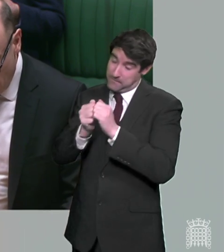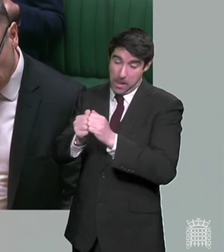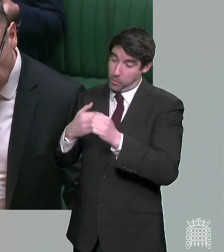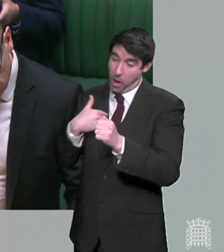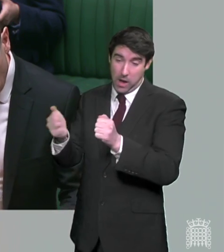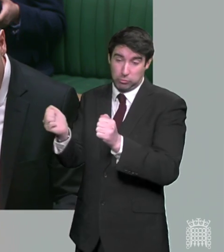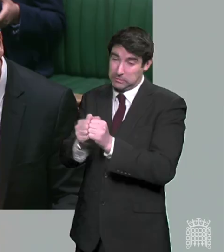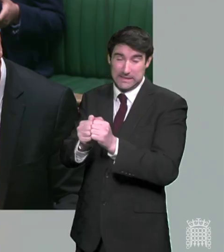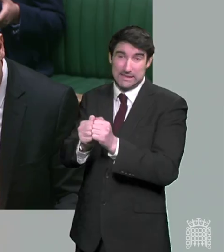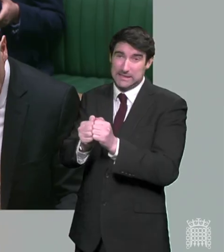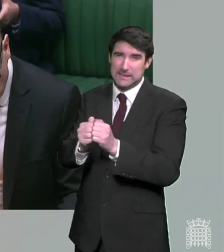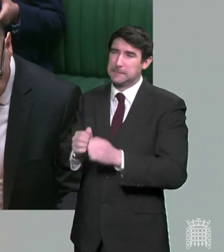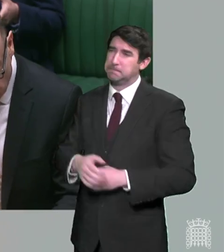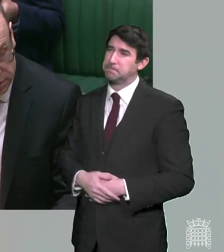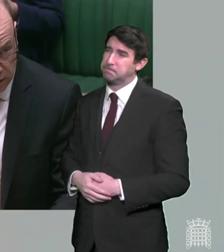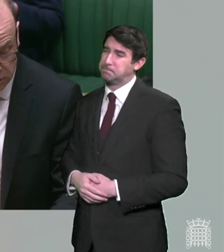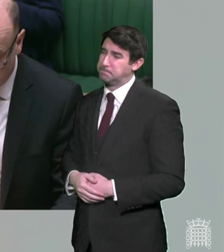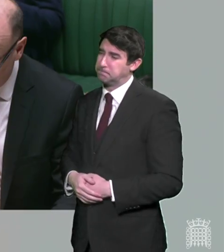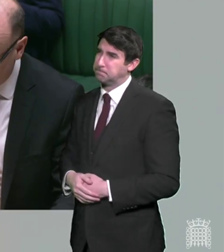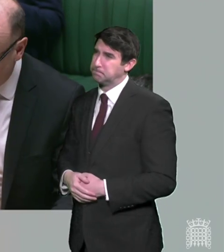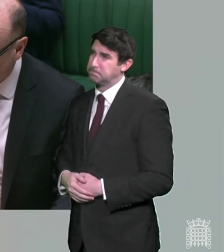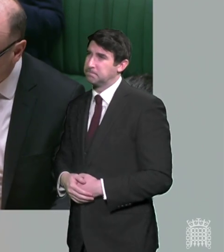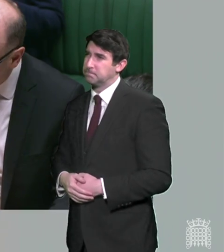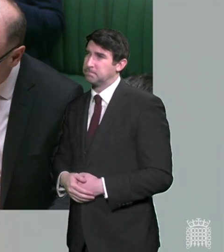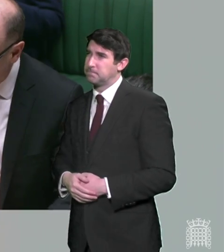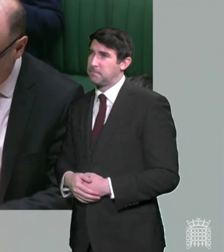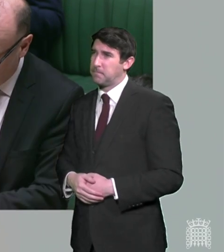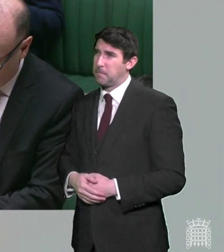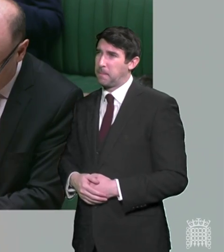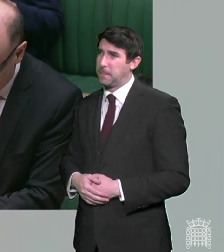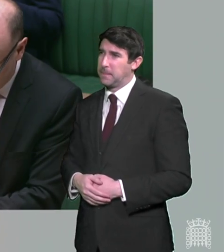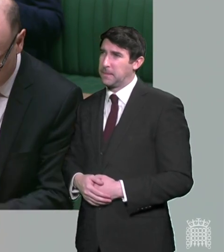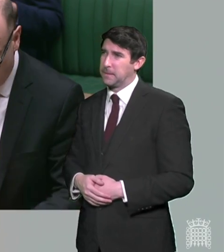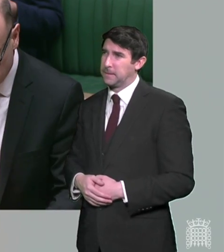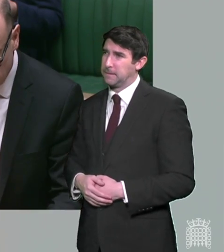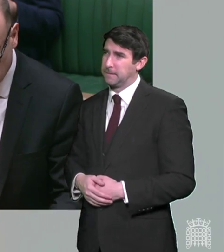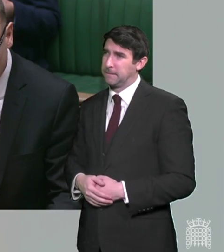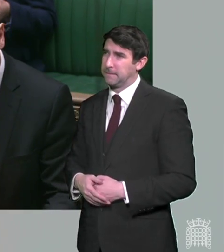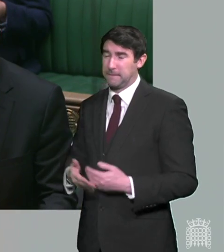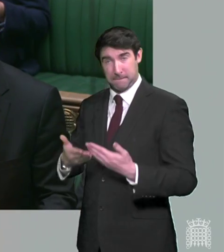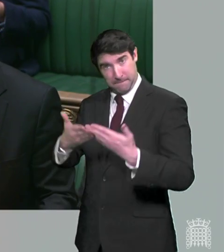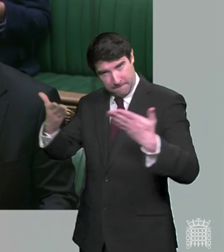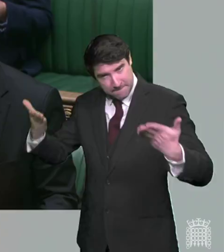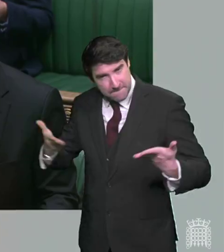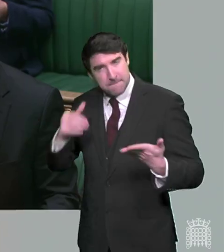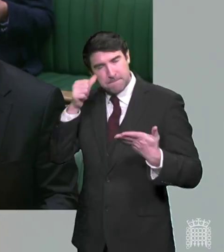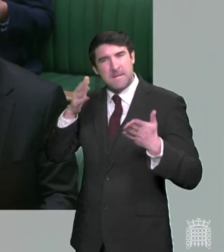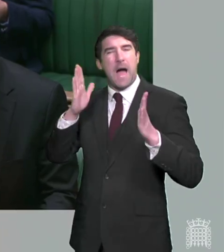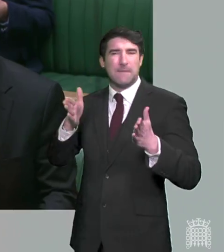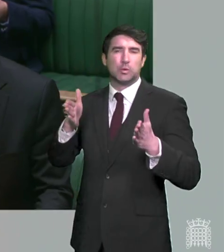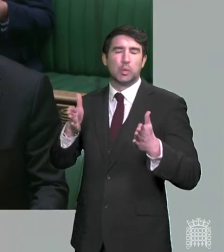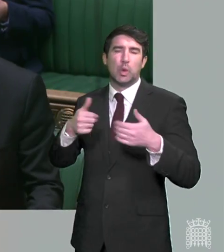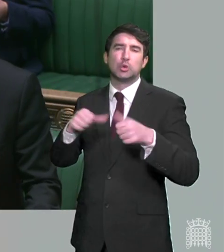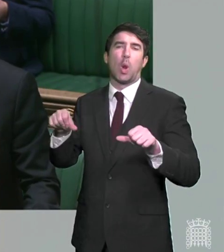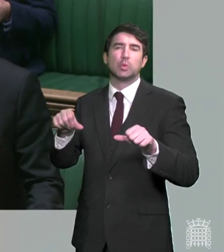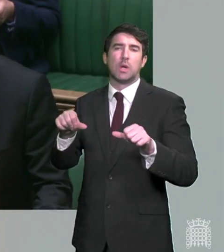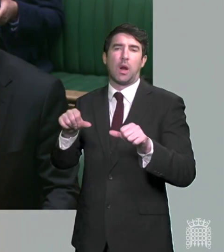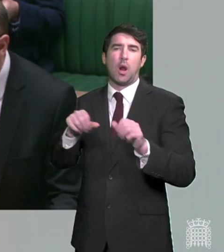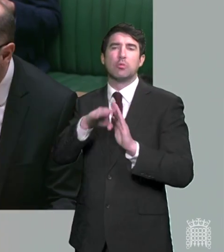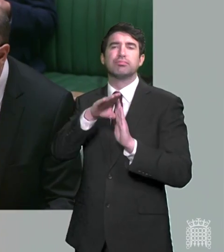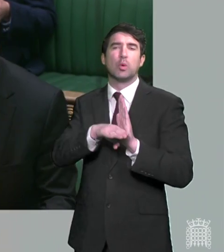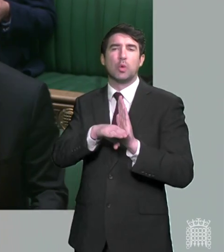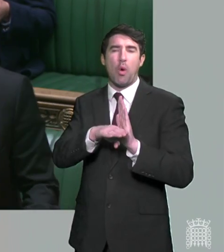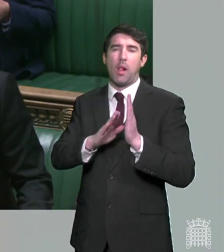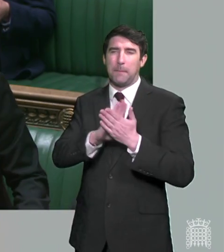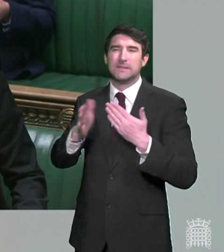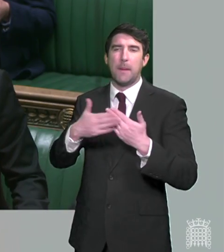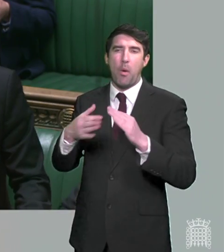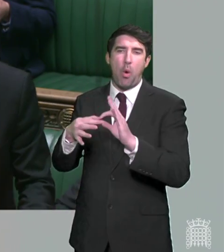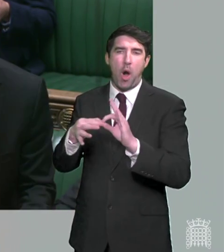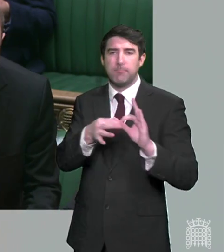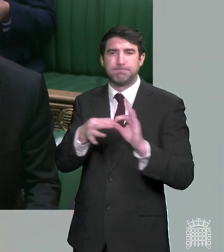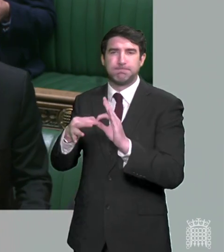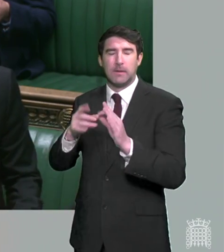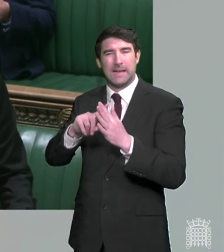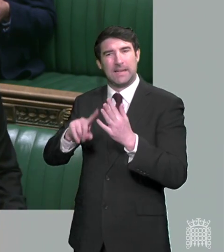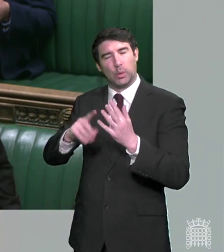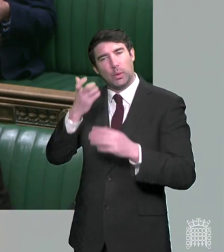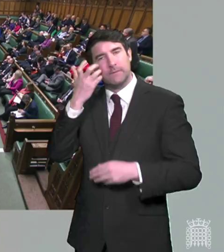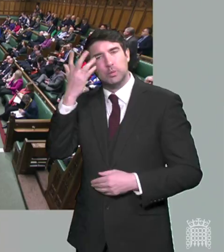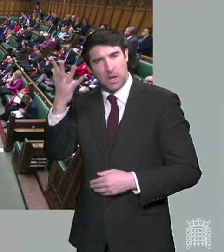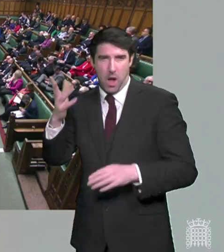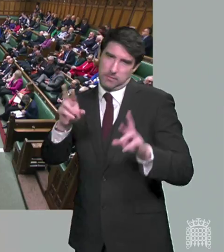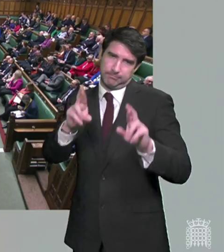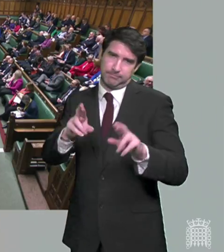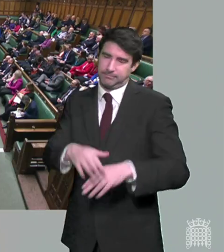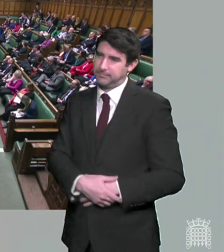Yes, I think everybody knows it is vital and that we need to come to a solution on the protocol that allows for discussions on our access to that programme and others to be back on the table.